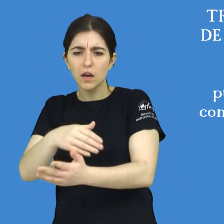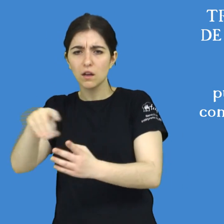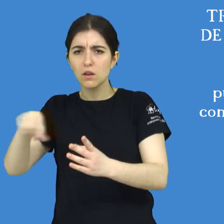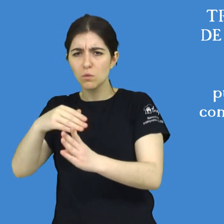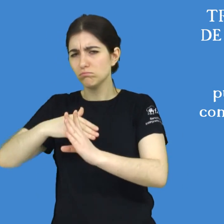azúcar